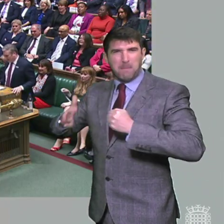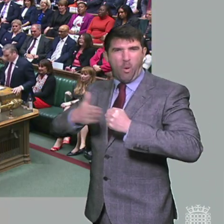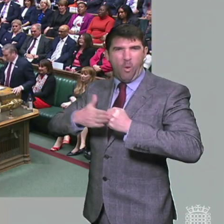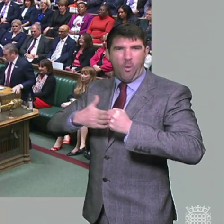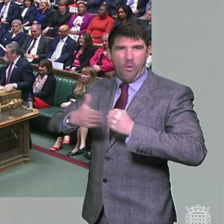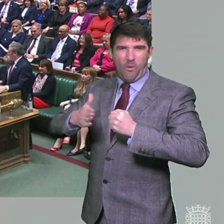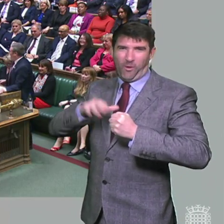More!